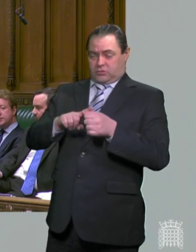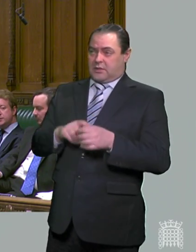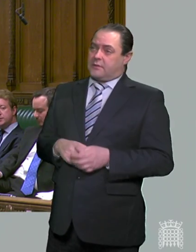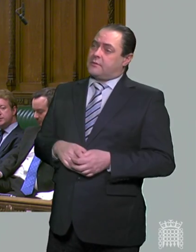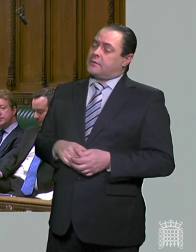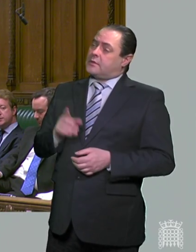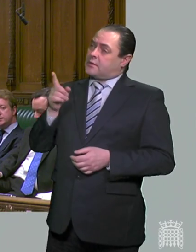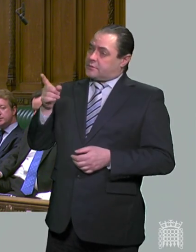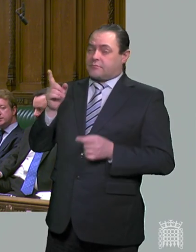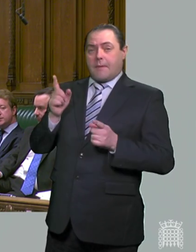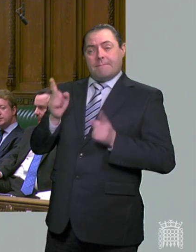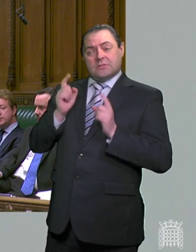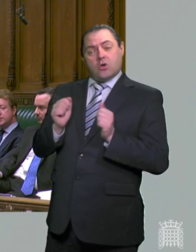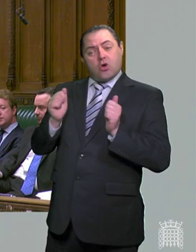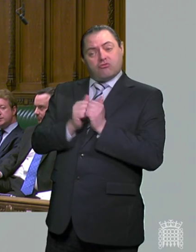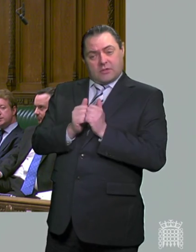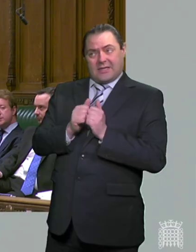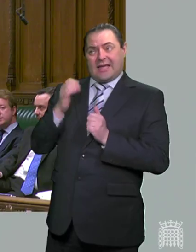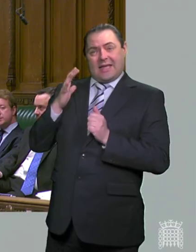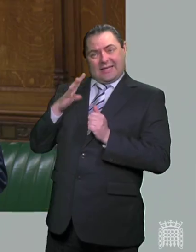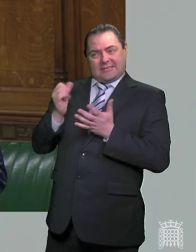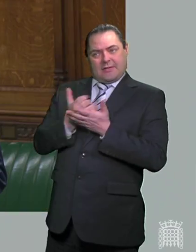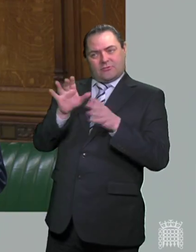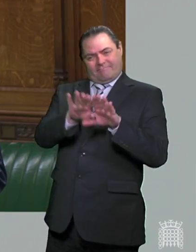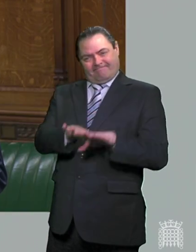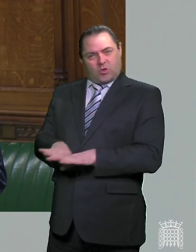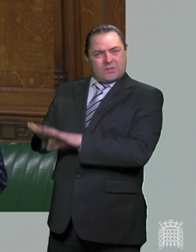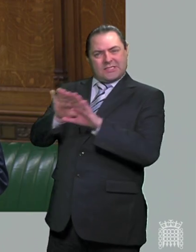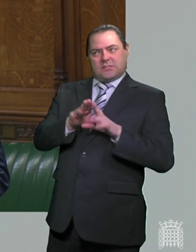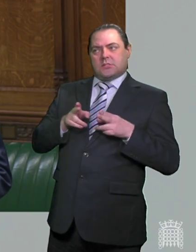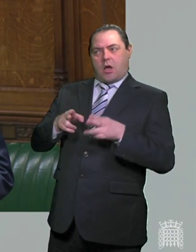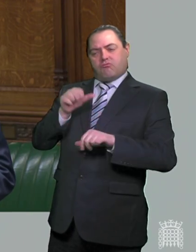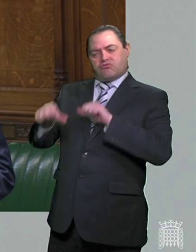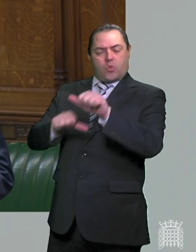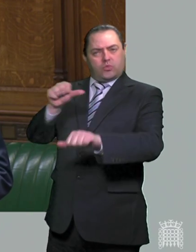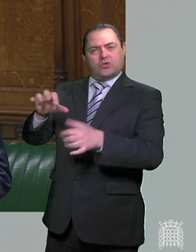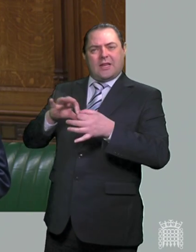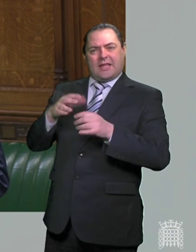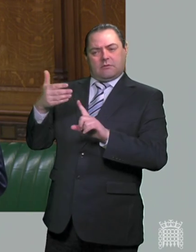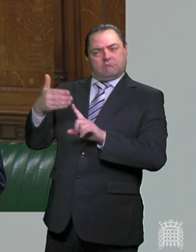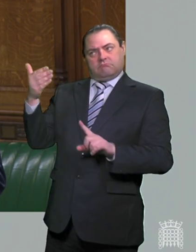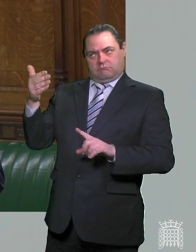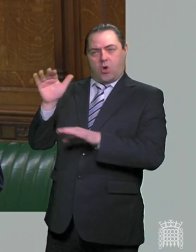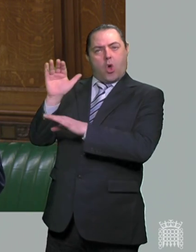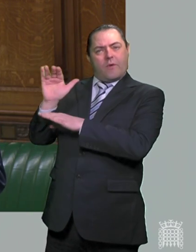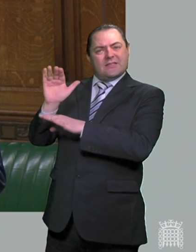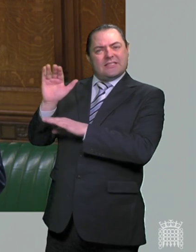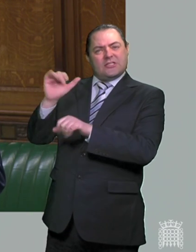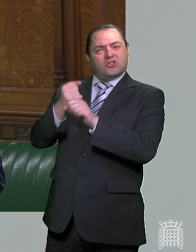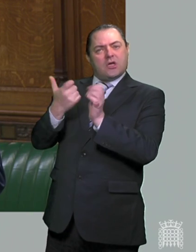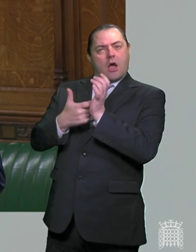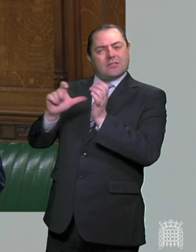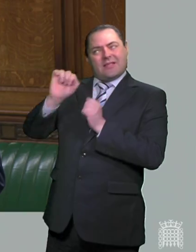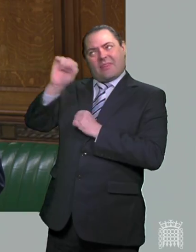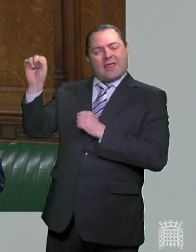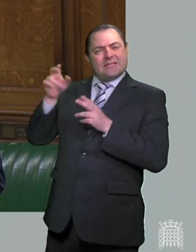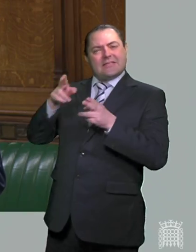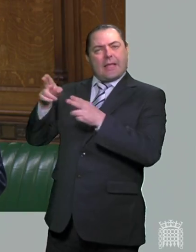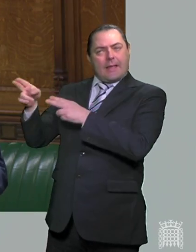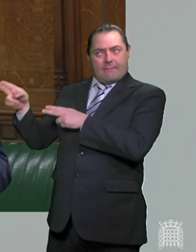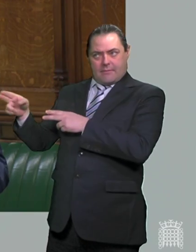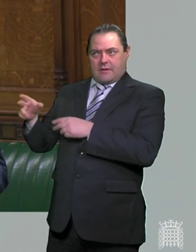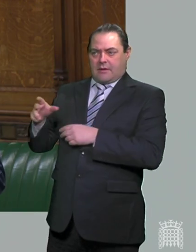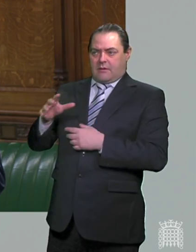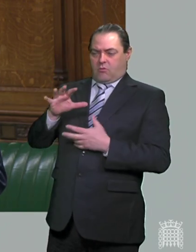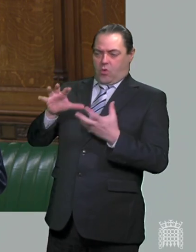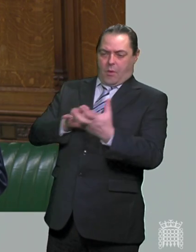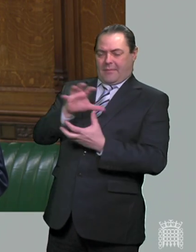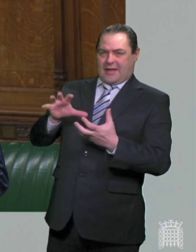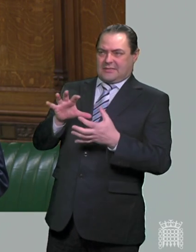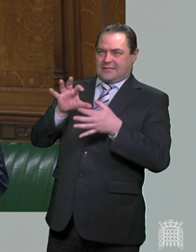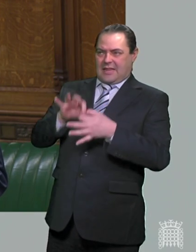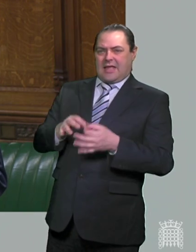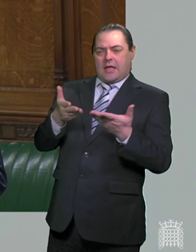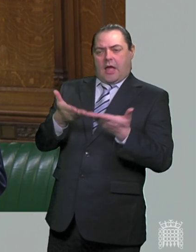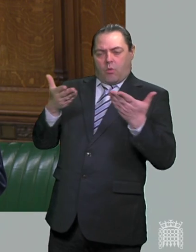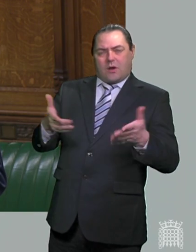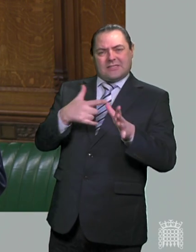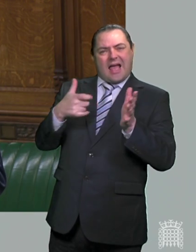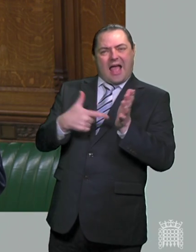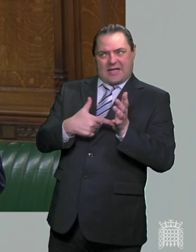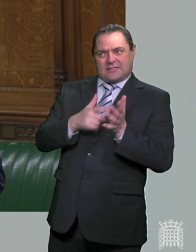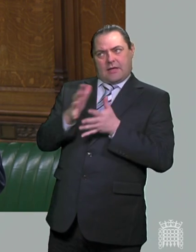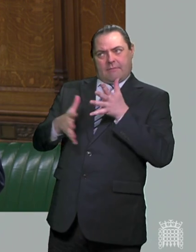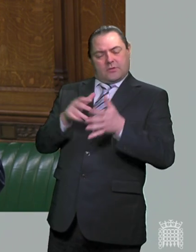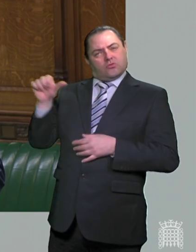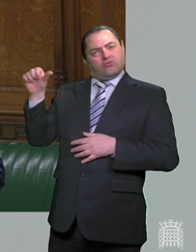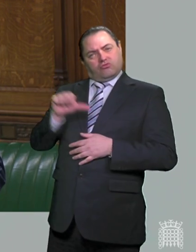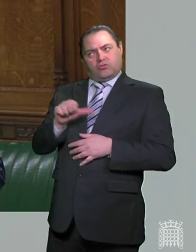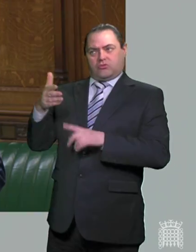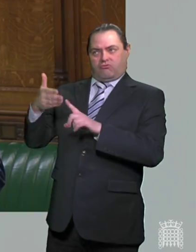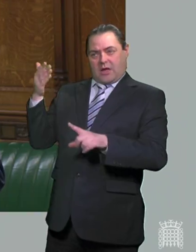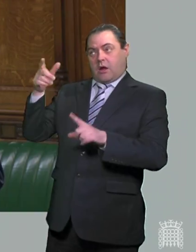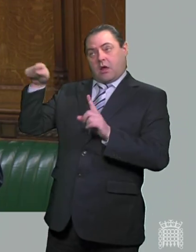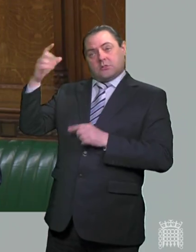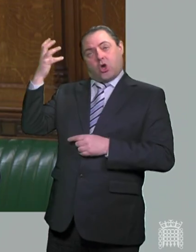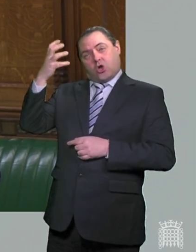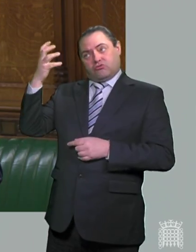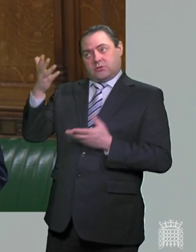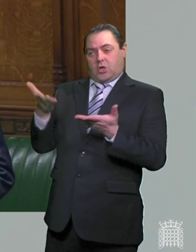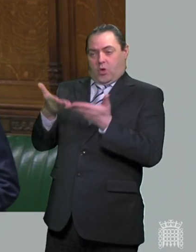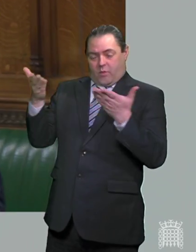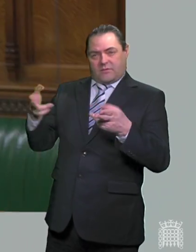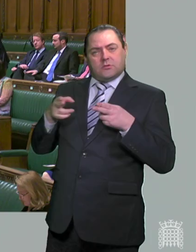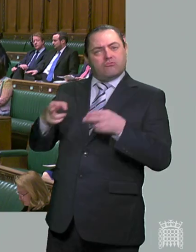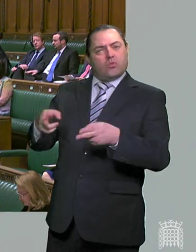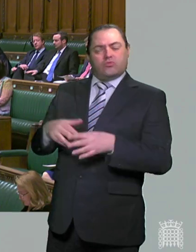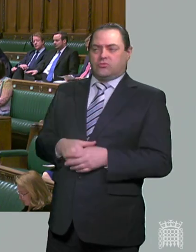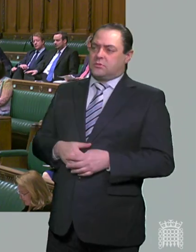Does the Minister agree that it is important to have a consistent approach to the recognition of overseas countries’ GRC schemes and that, because of the complex interaction with the Equality Act 2010, it is right to recognise the schemes of only those countries that have equivalent approaches?